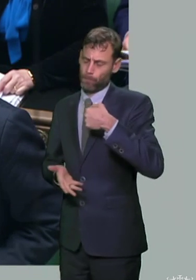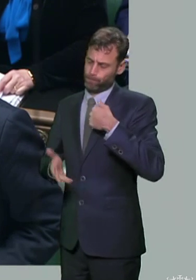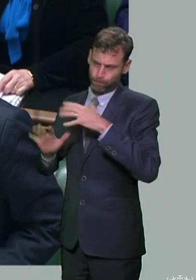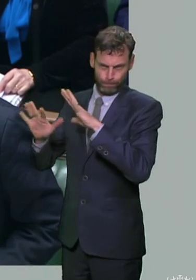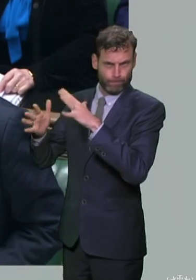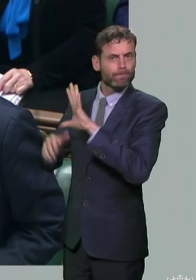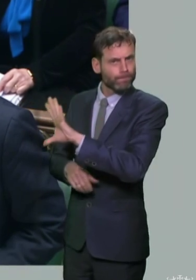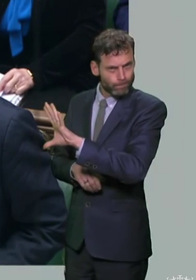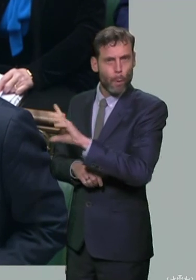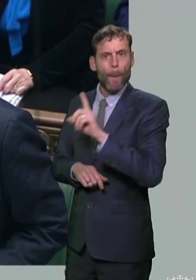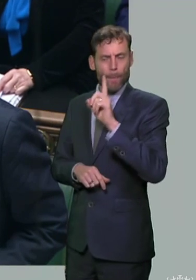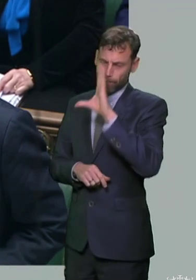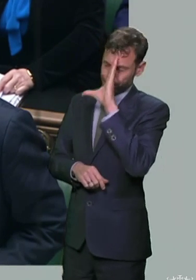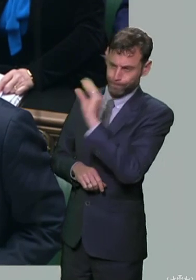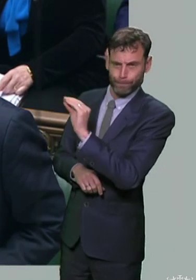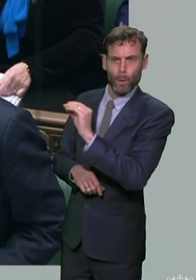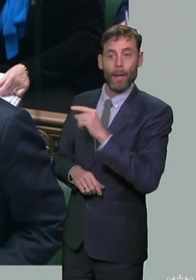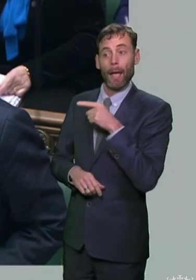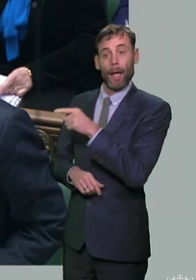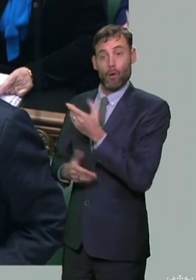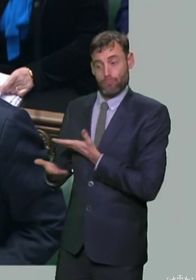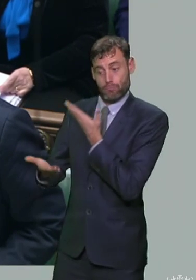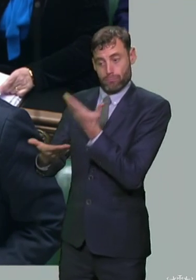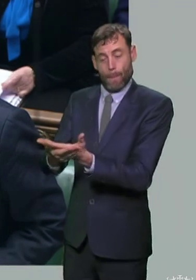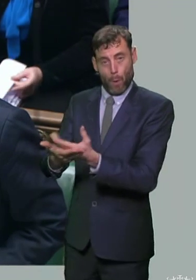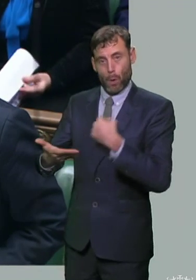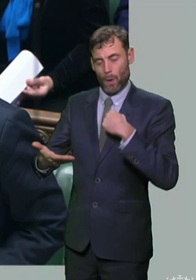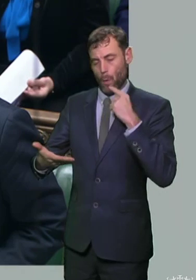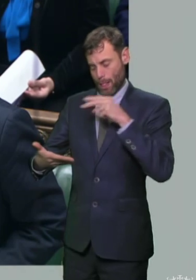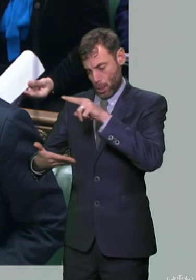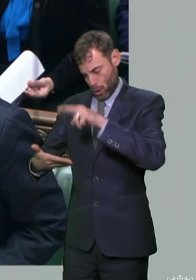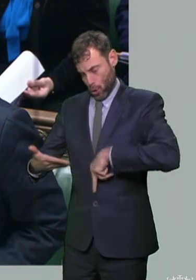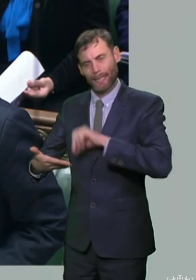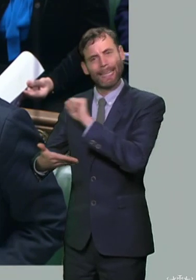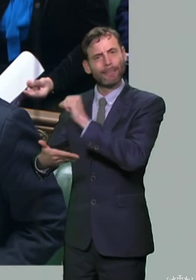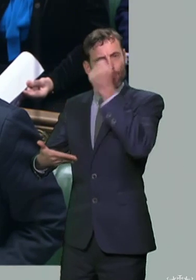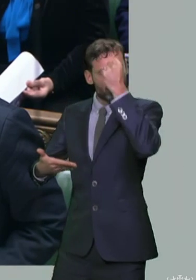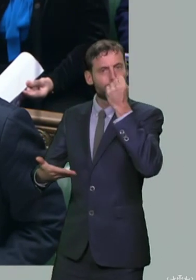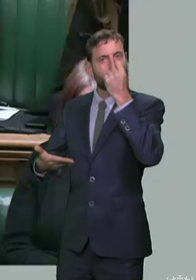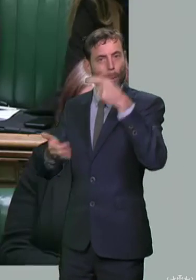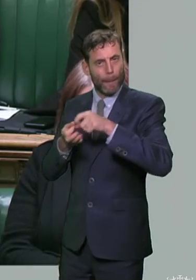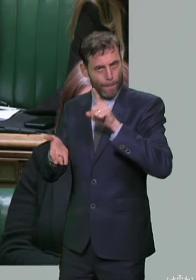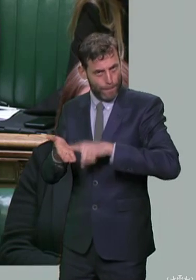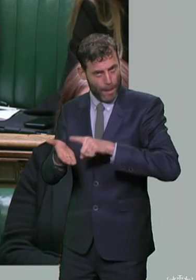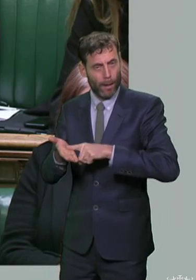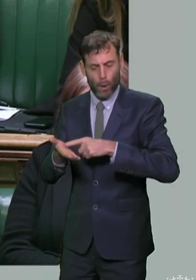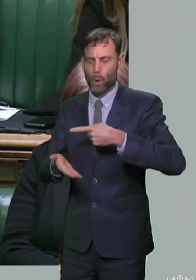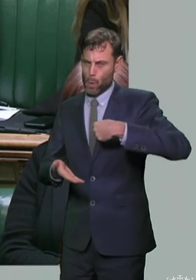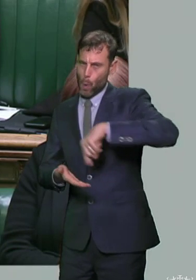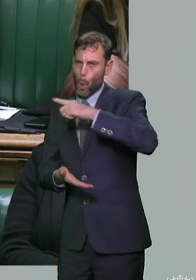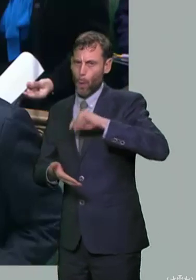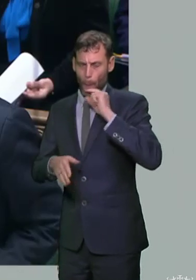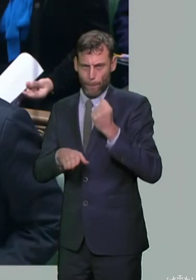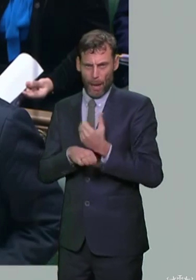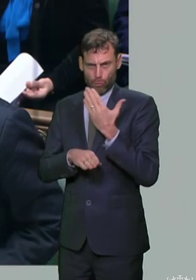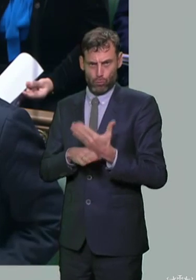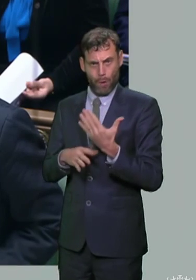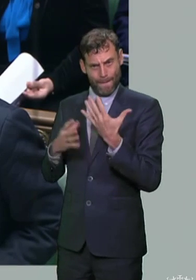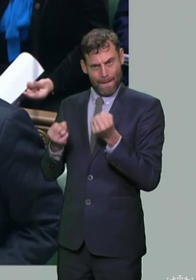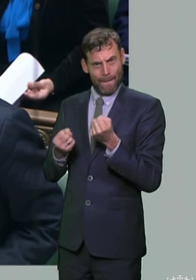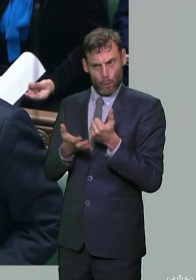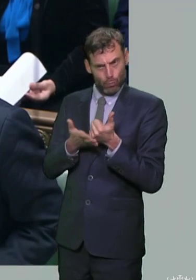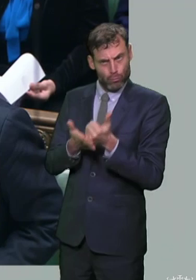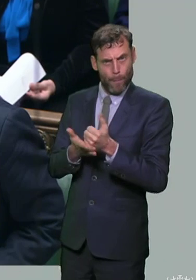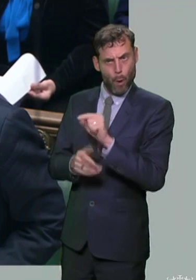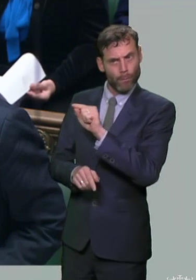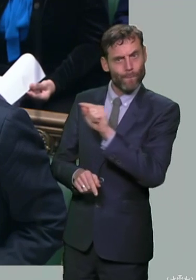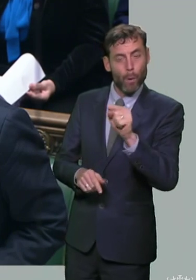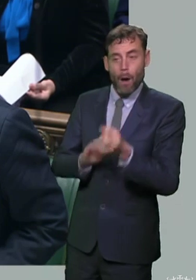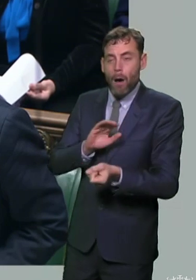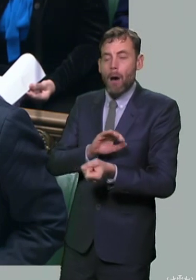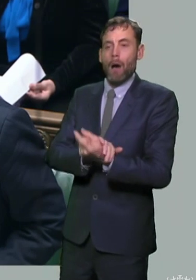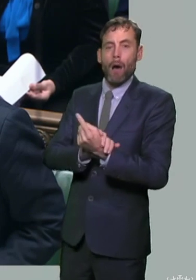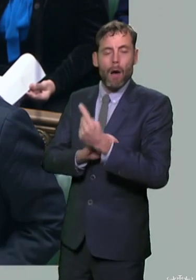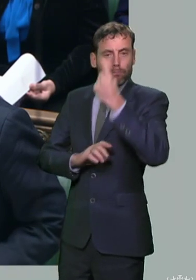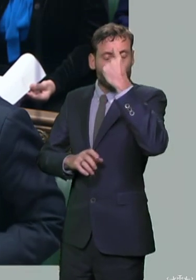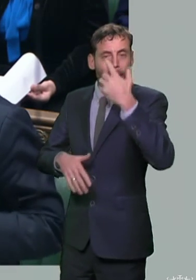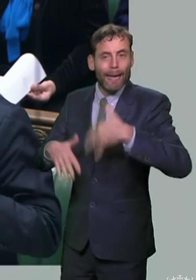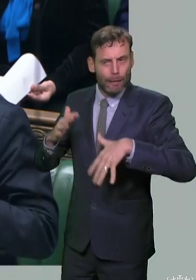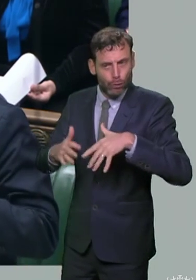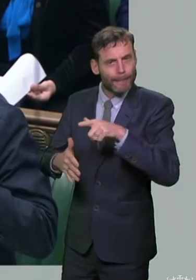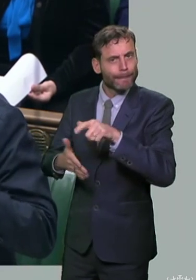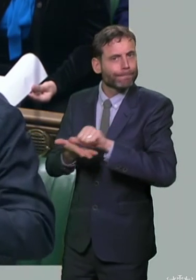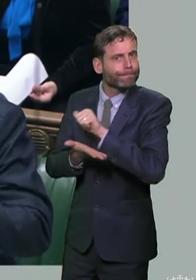I can assure him that we are studying his proposed Bill and working to ensure that people do get support for the acquired brain injuries that they have received.